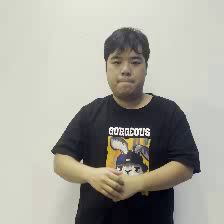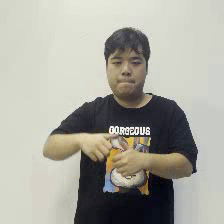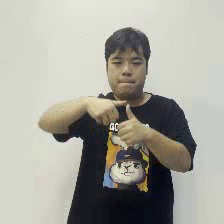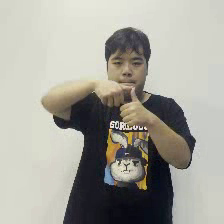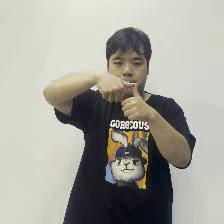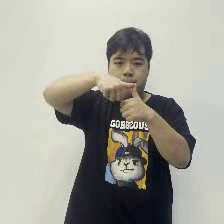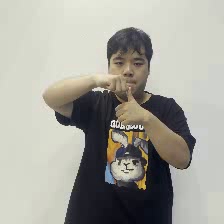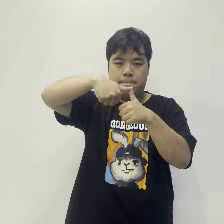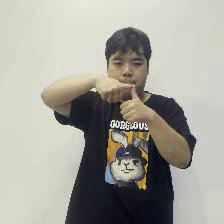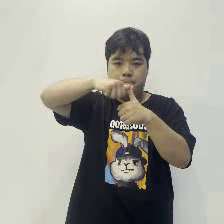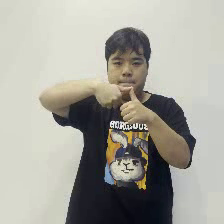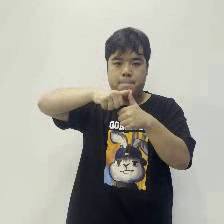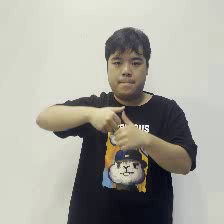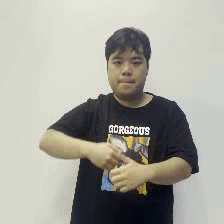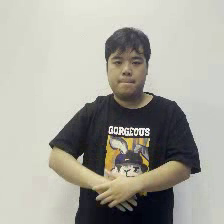Bạn thân